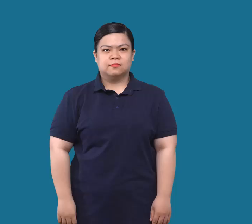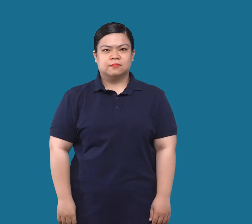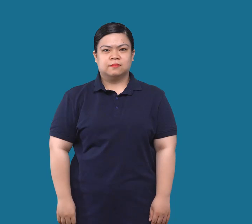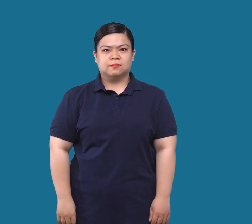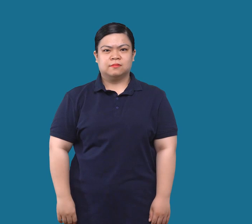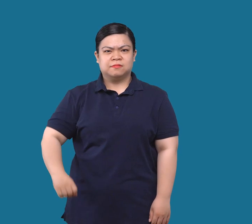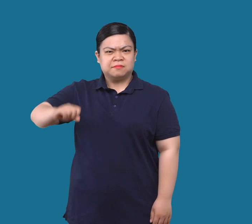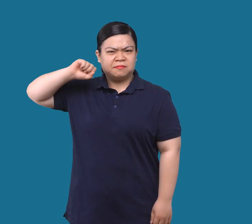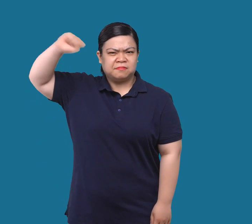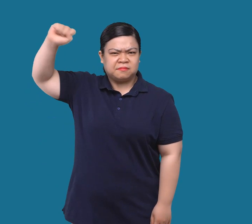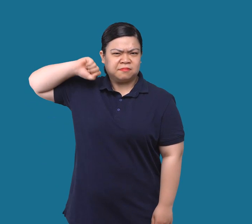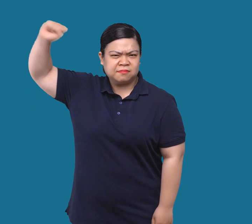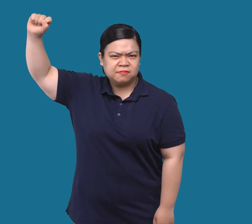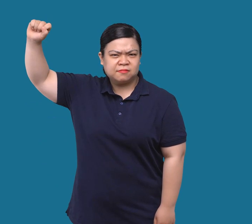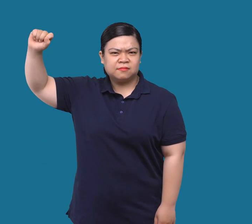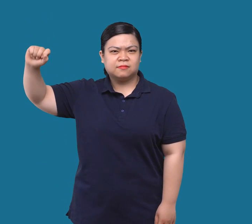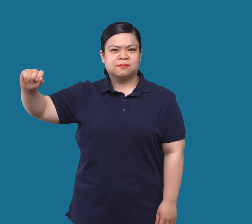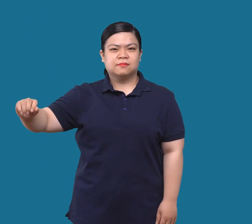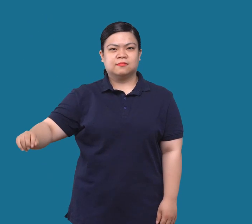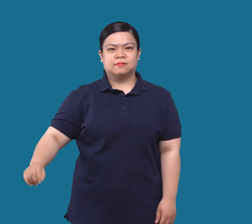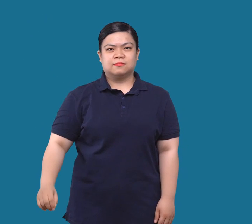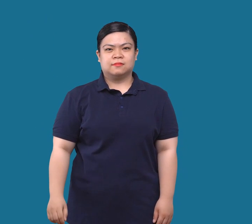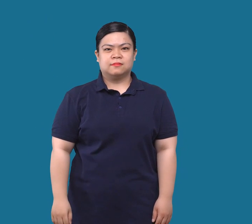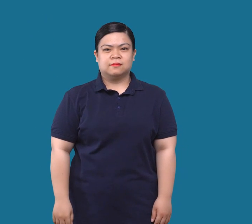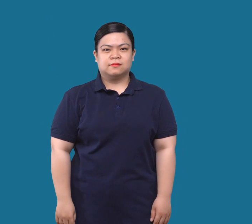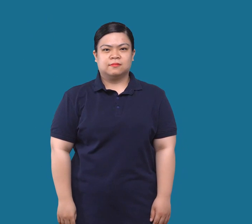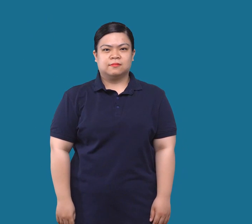nổi dậy